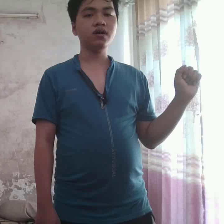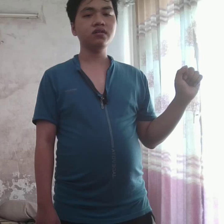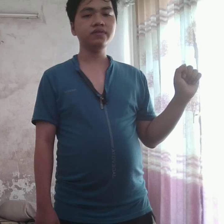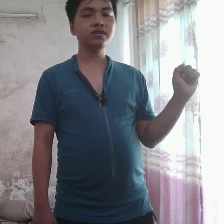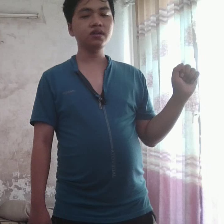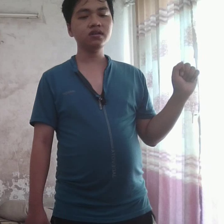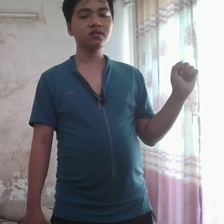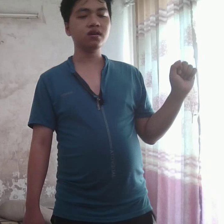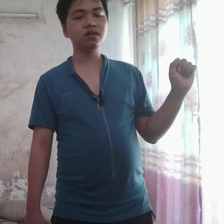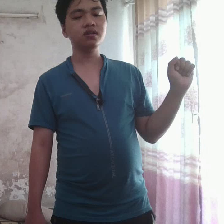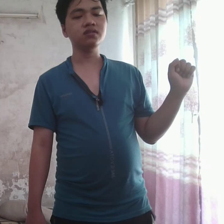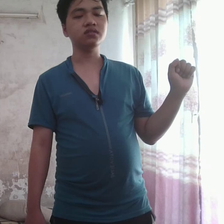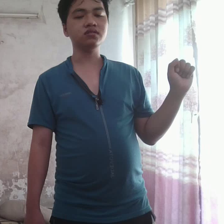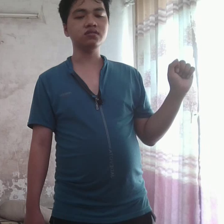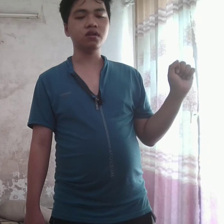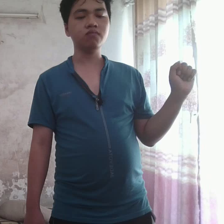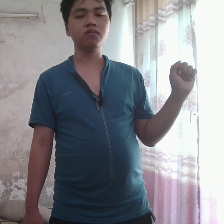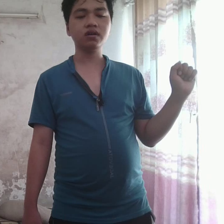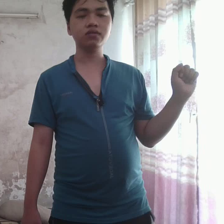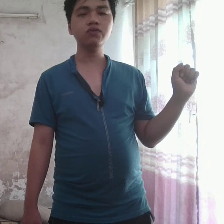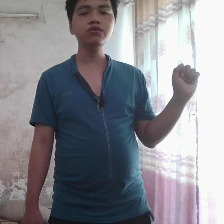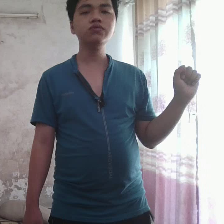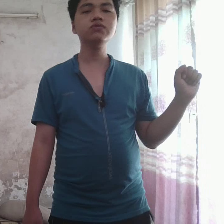a